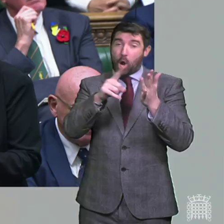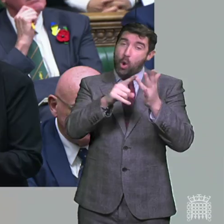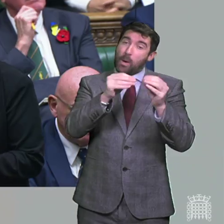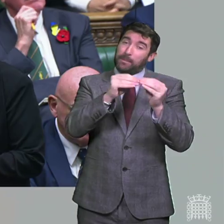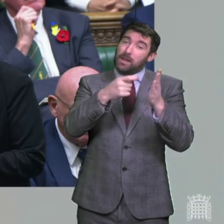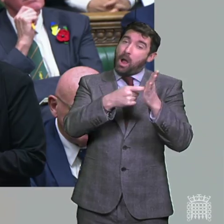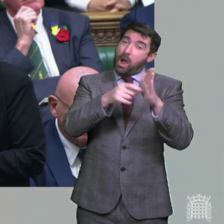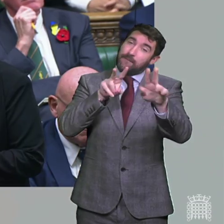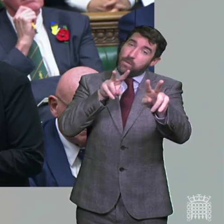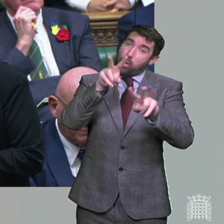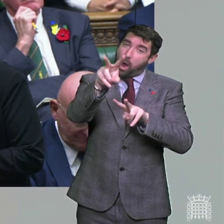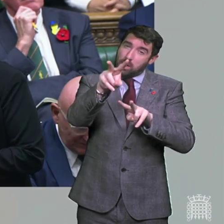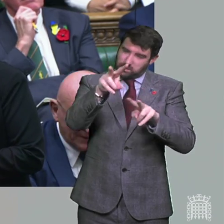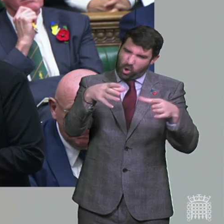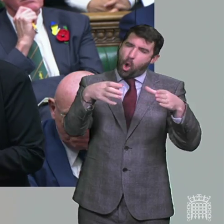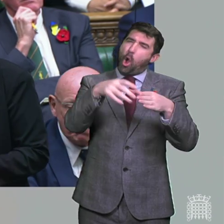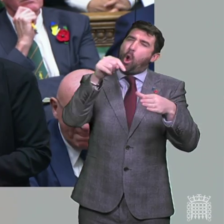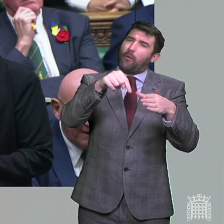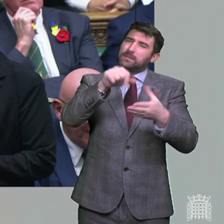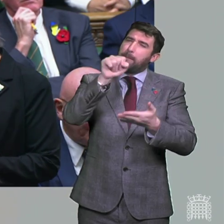15% lower because of Brexit.